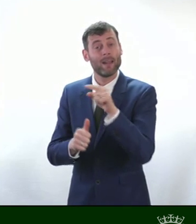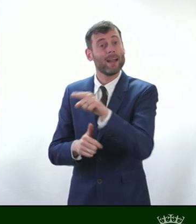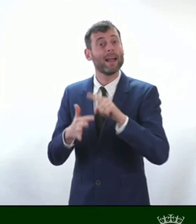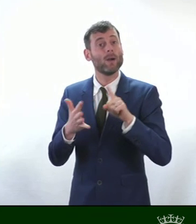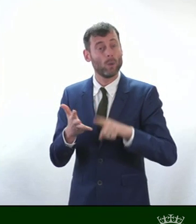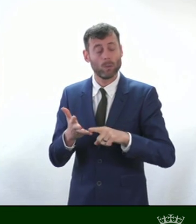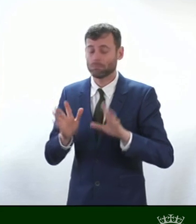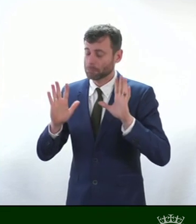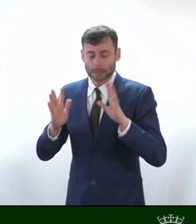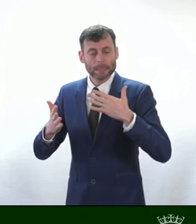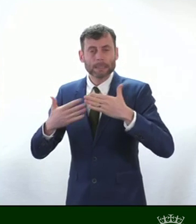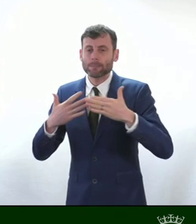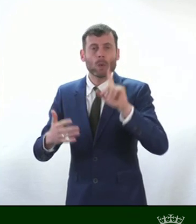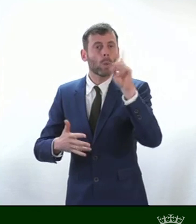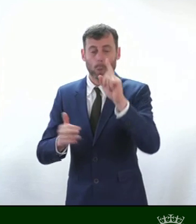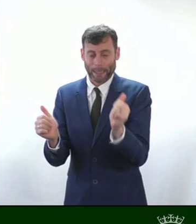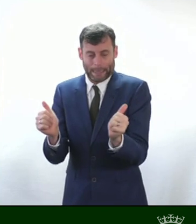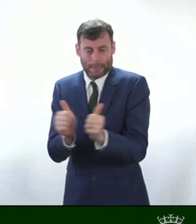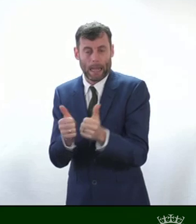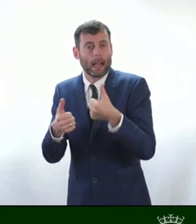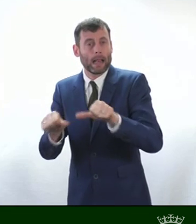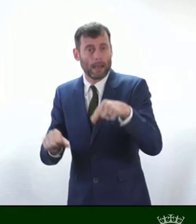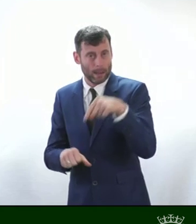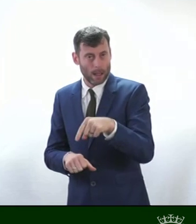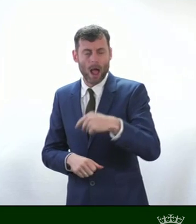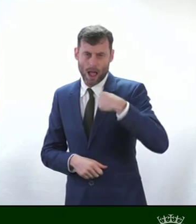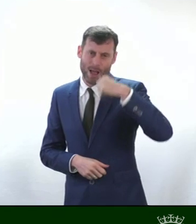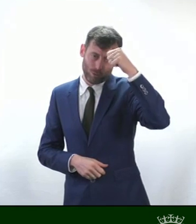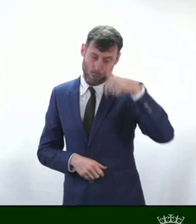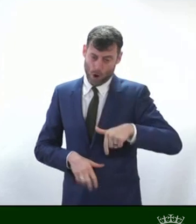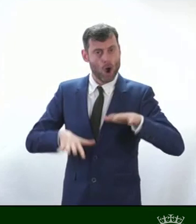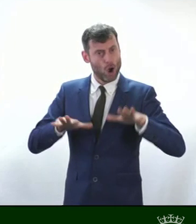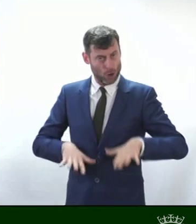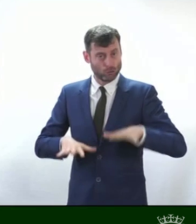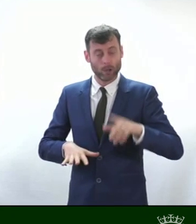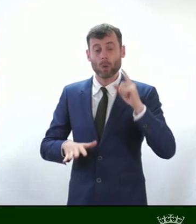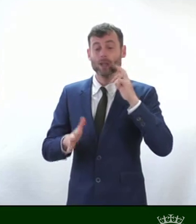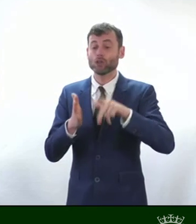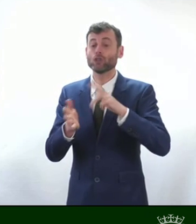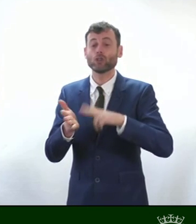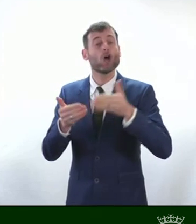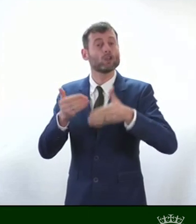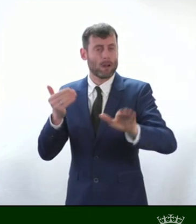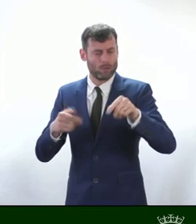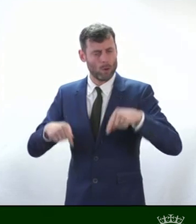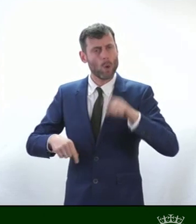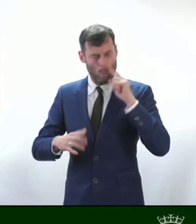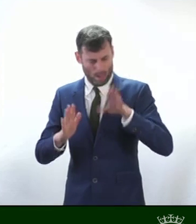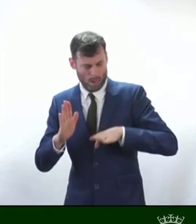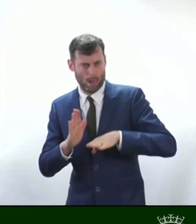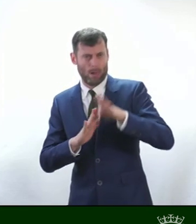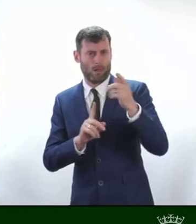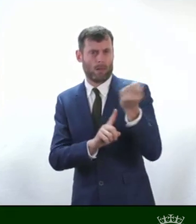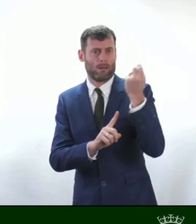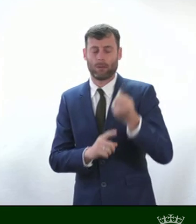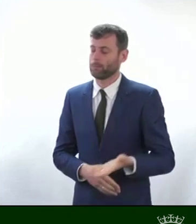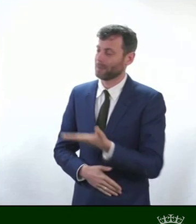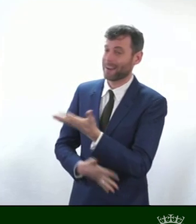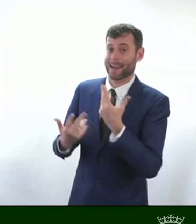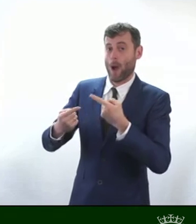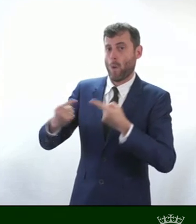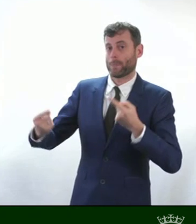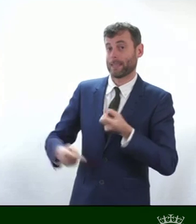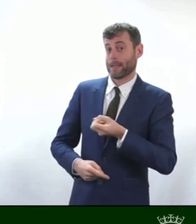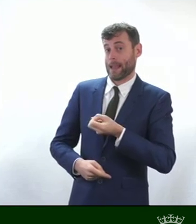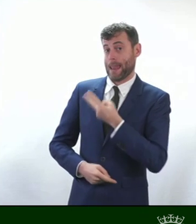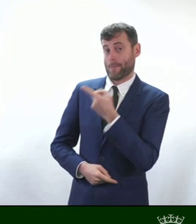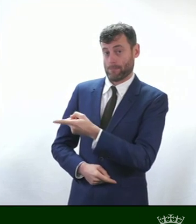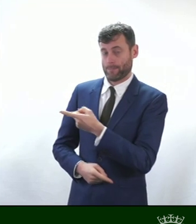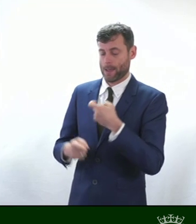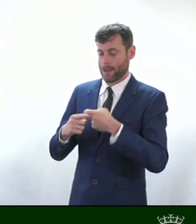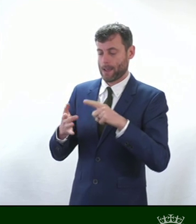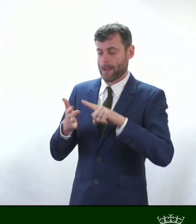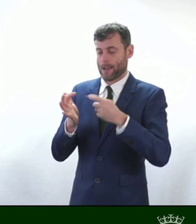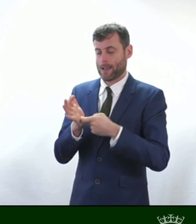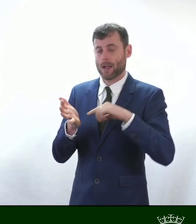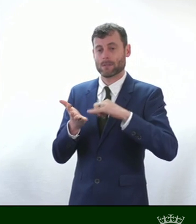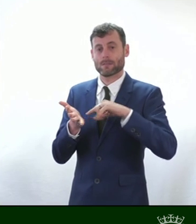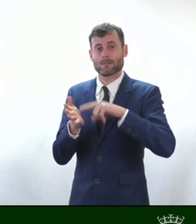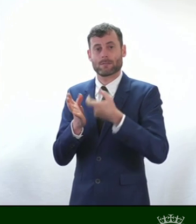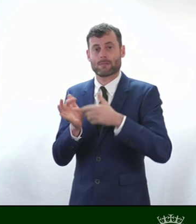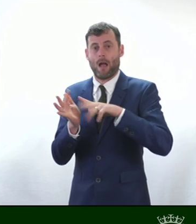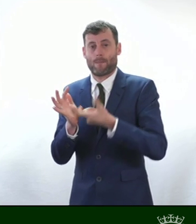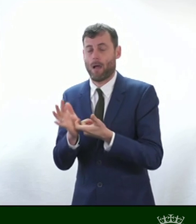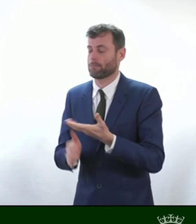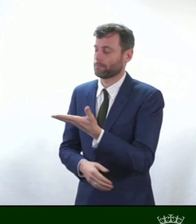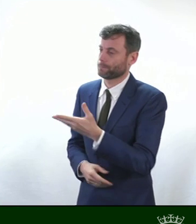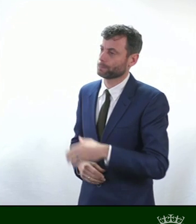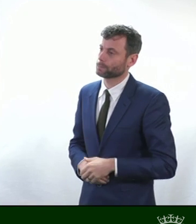that, from 1 January, this country is going to prosper mightily.